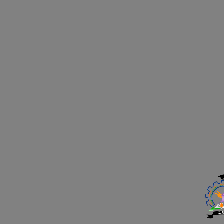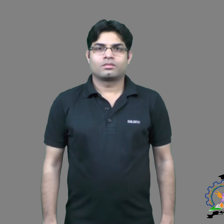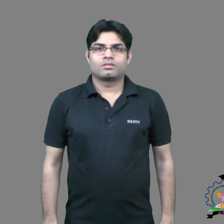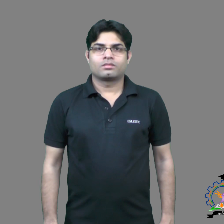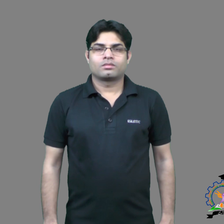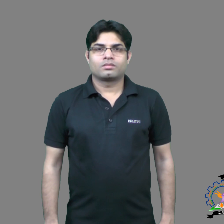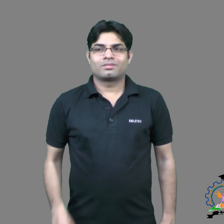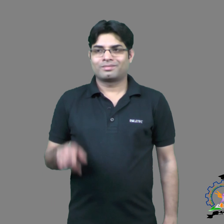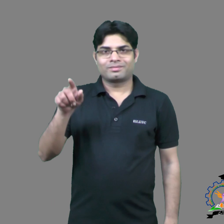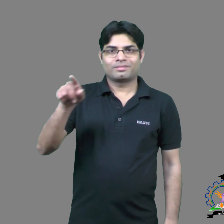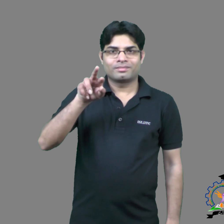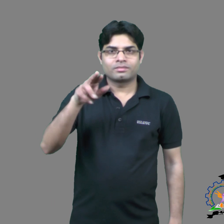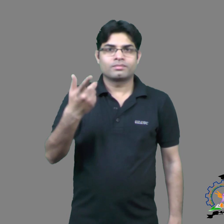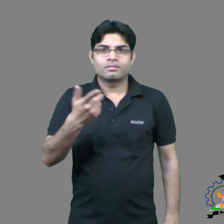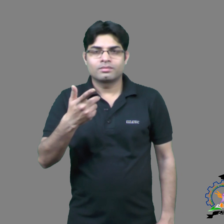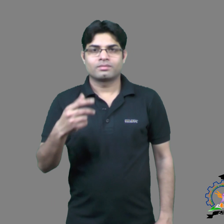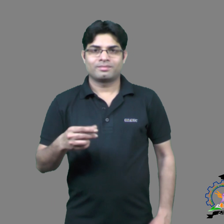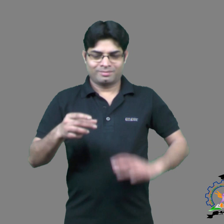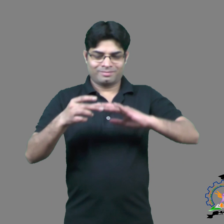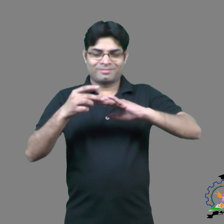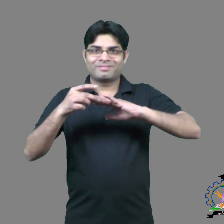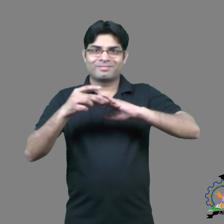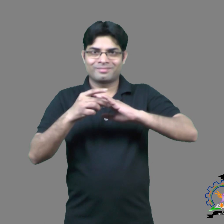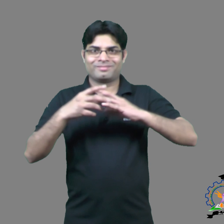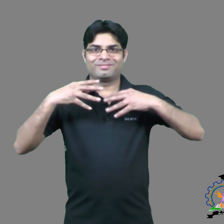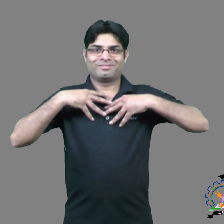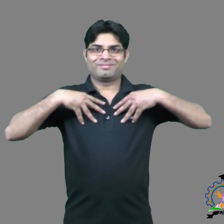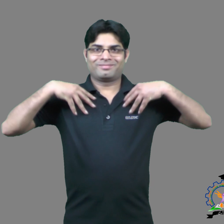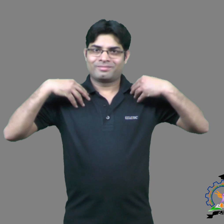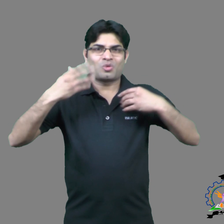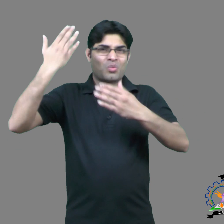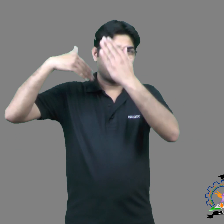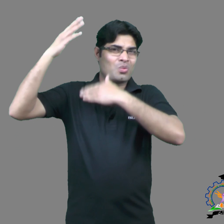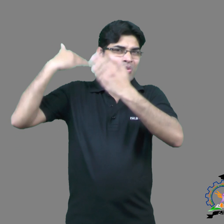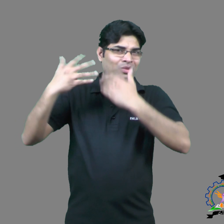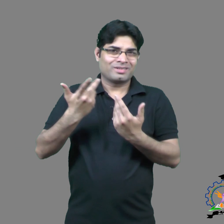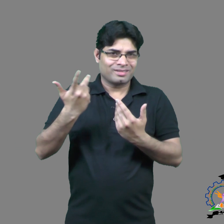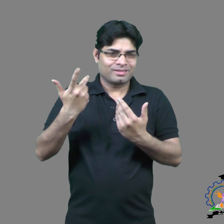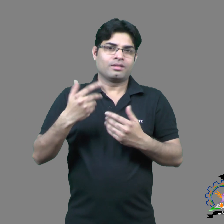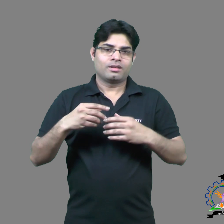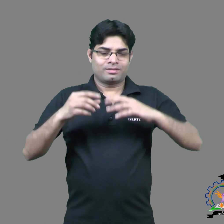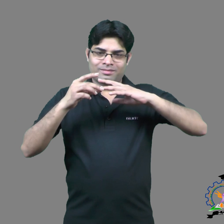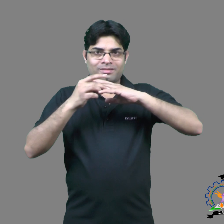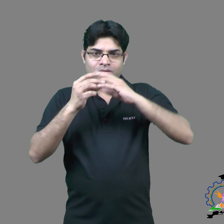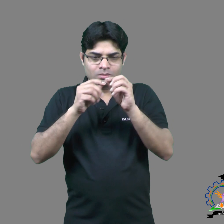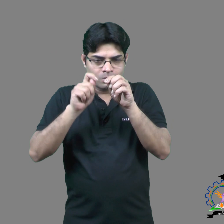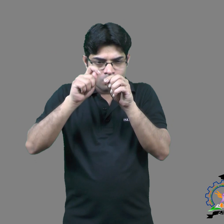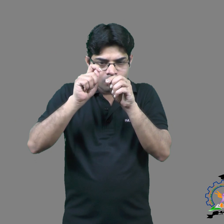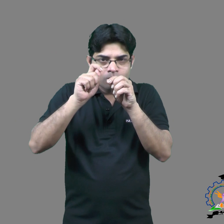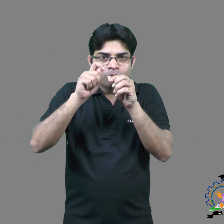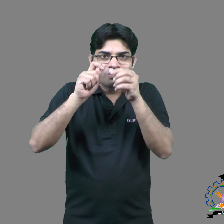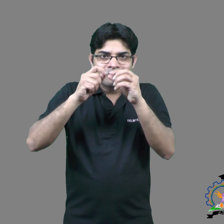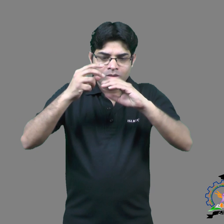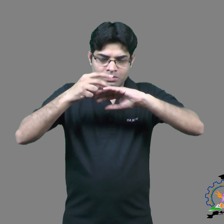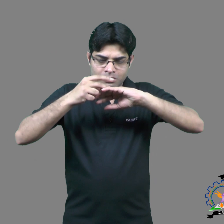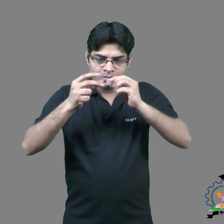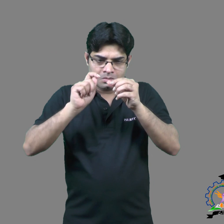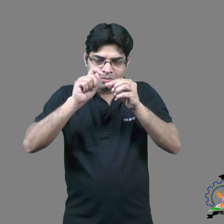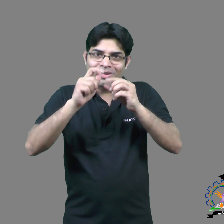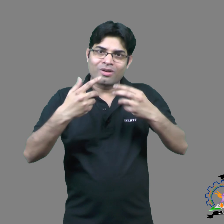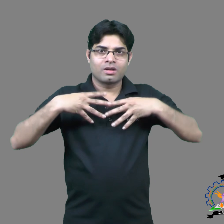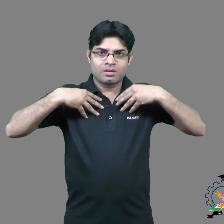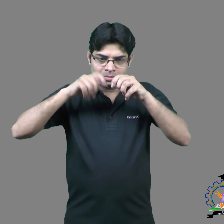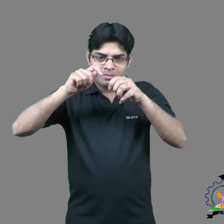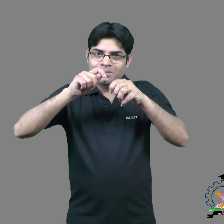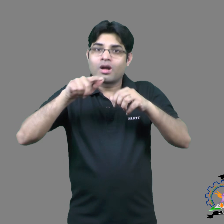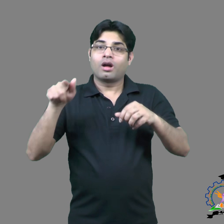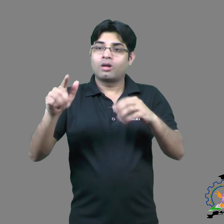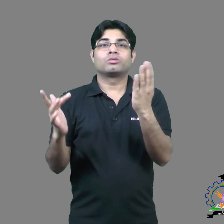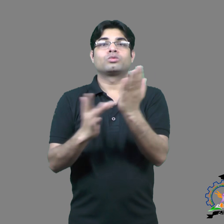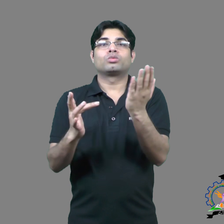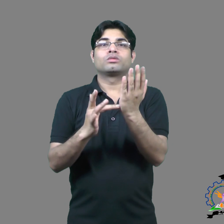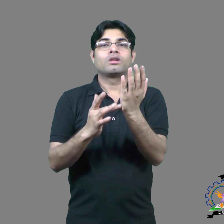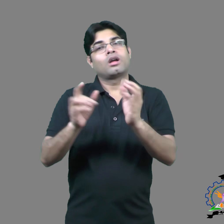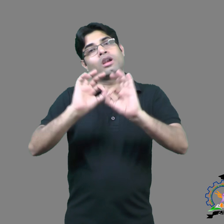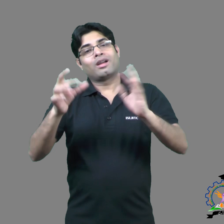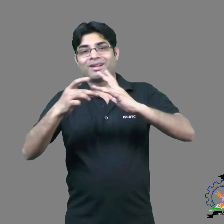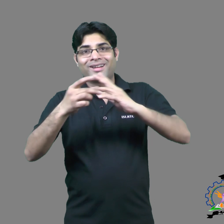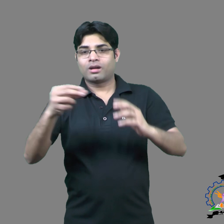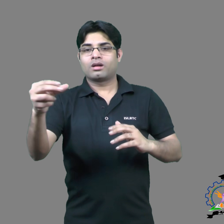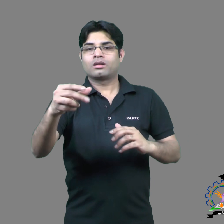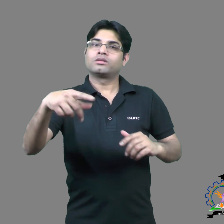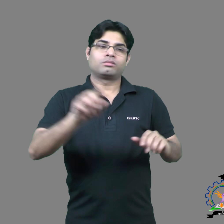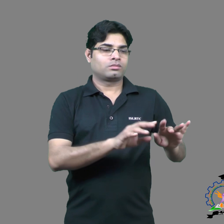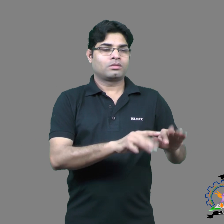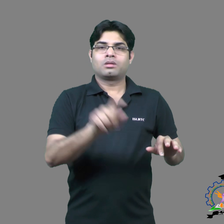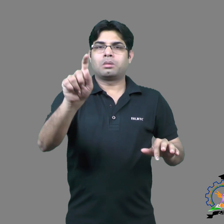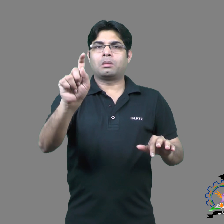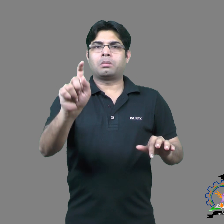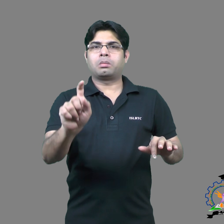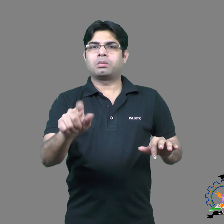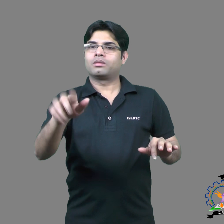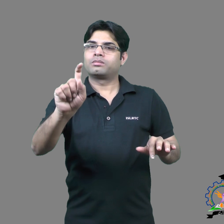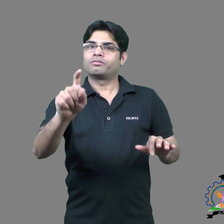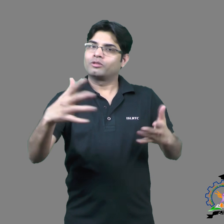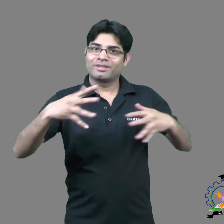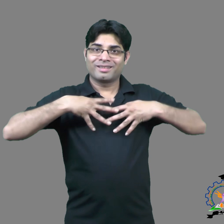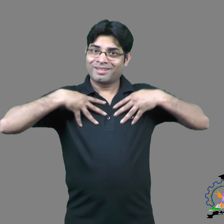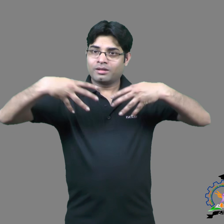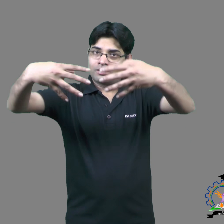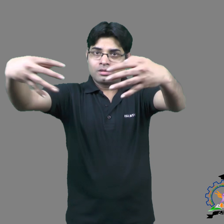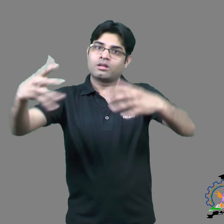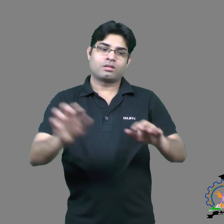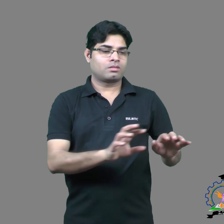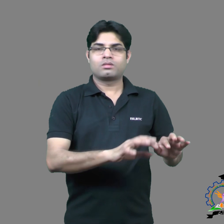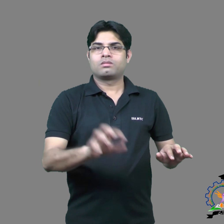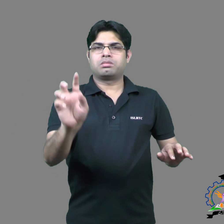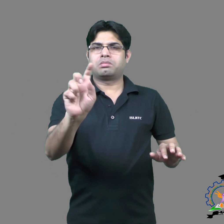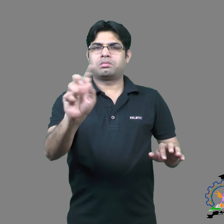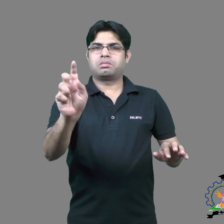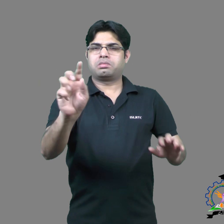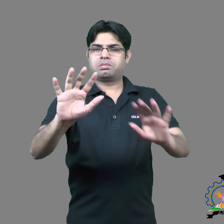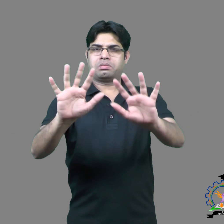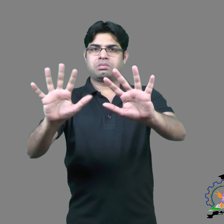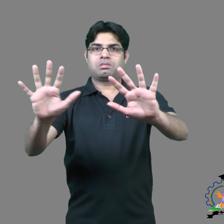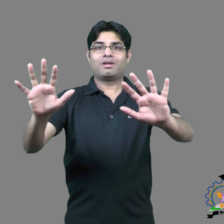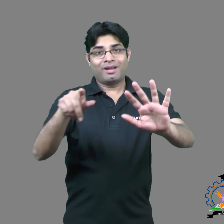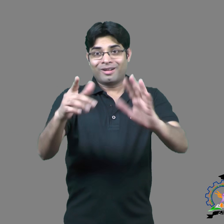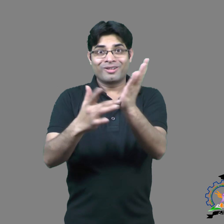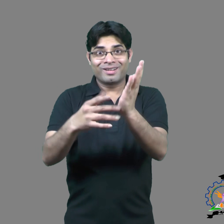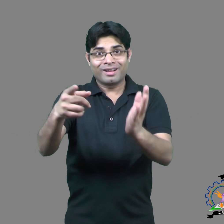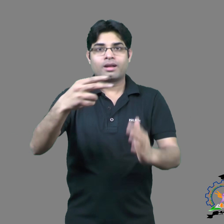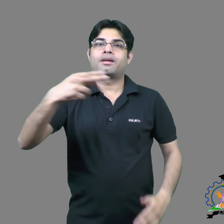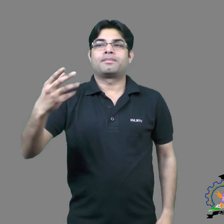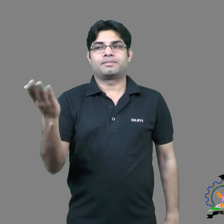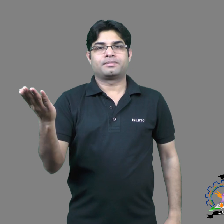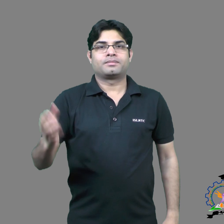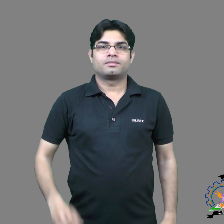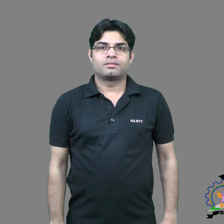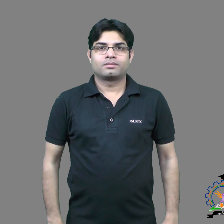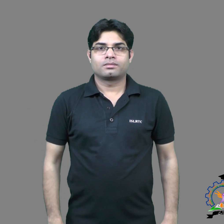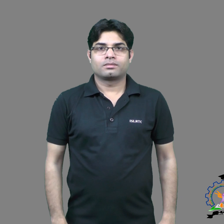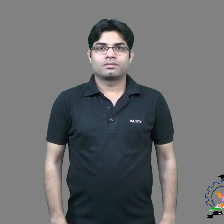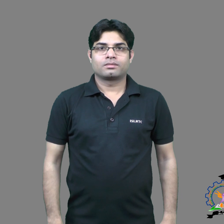Jewellery Laser Engraving Machine